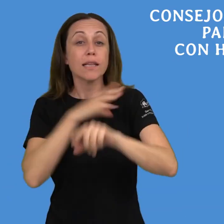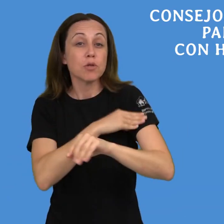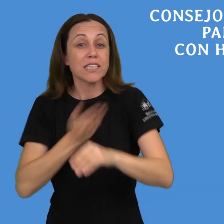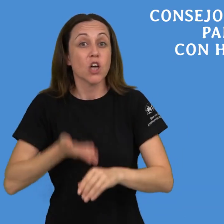tensión